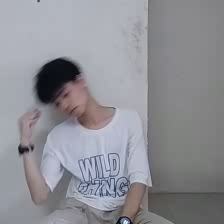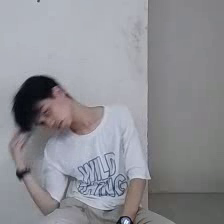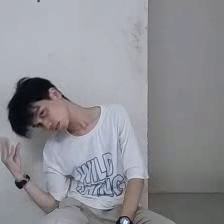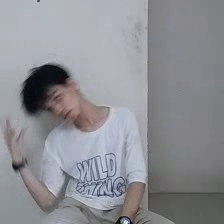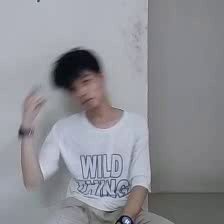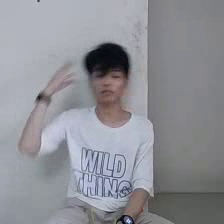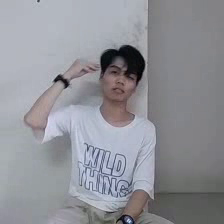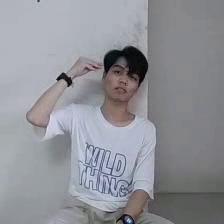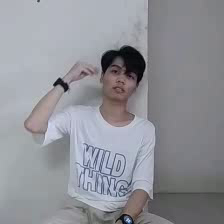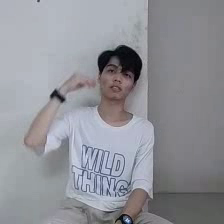Băn khoăn